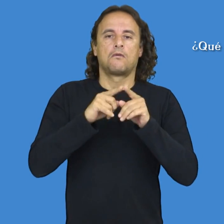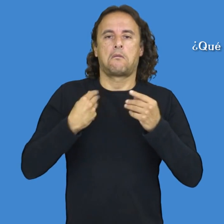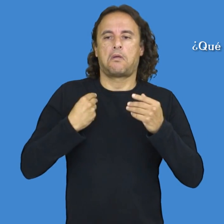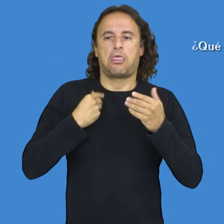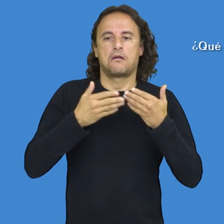vivir